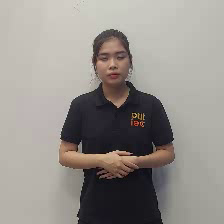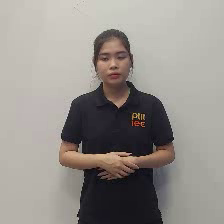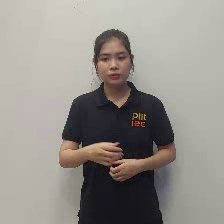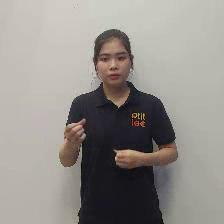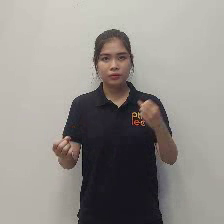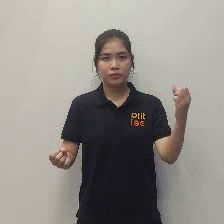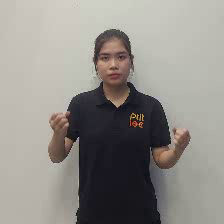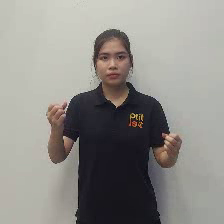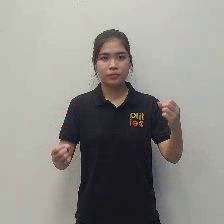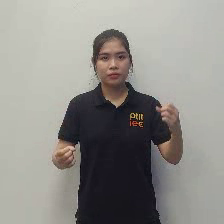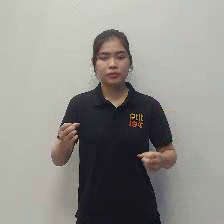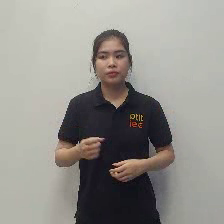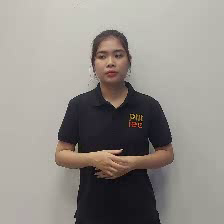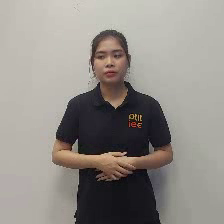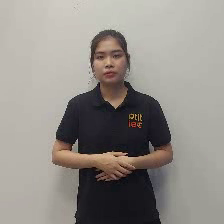Ô tô